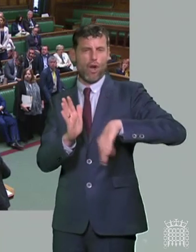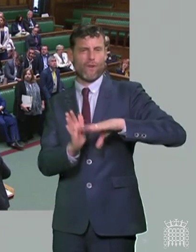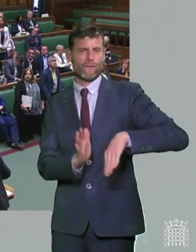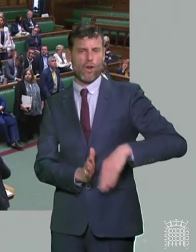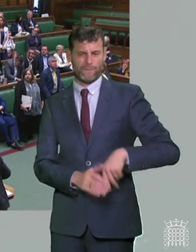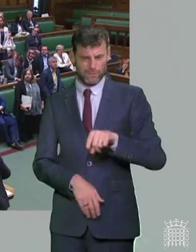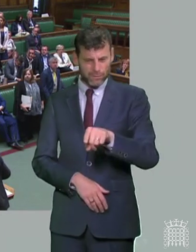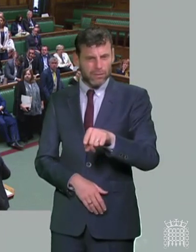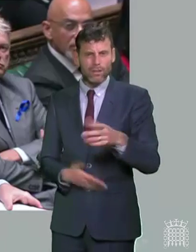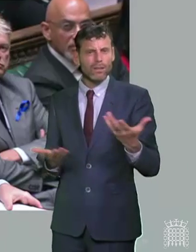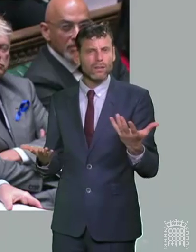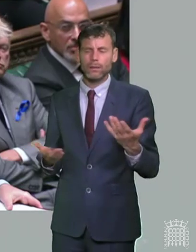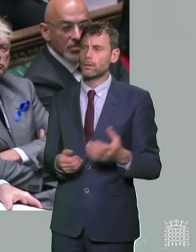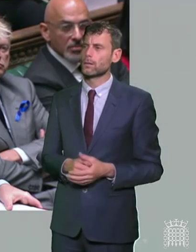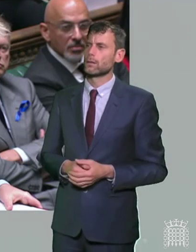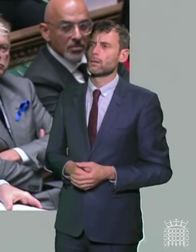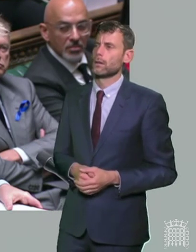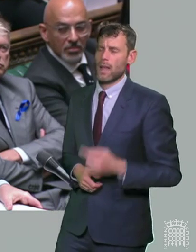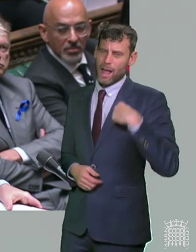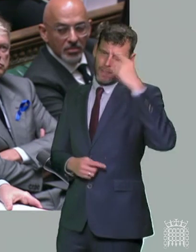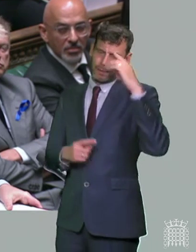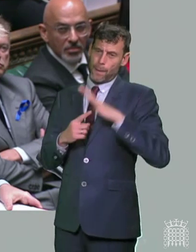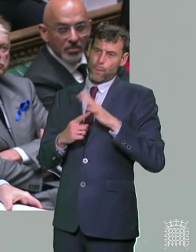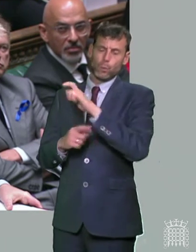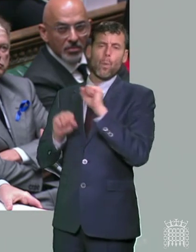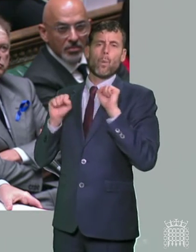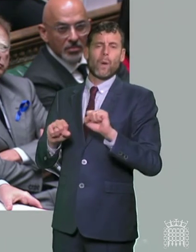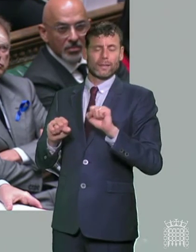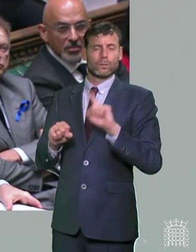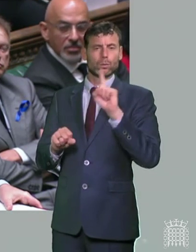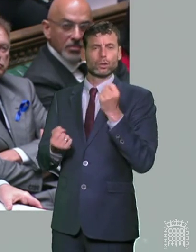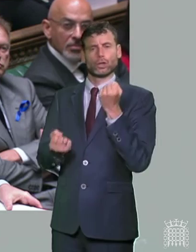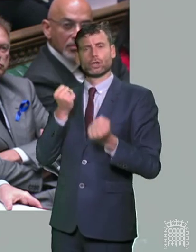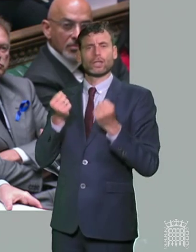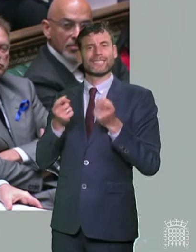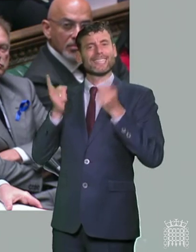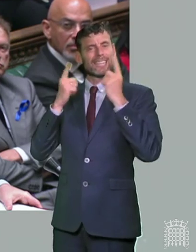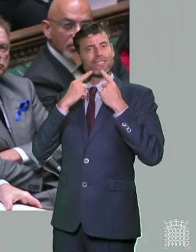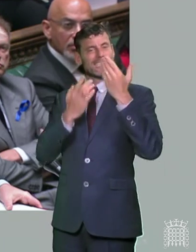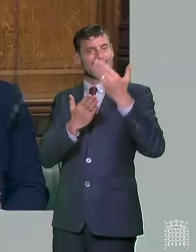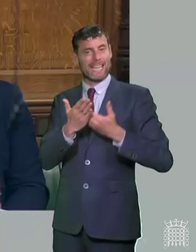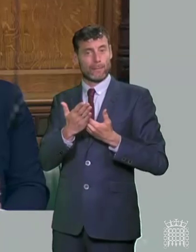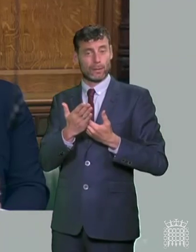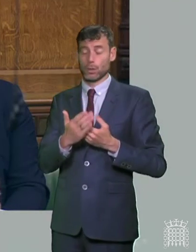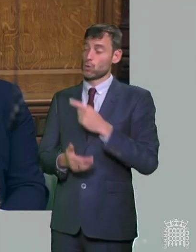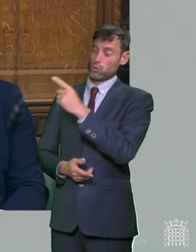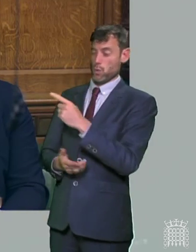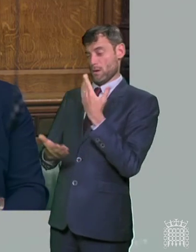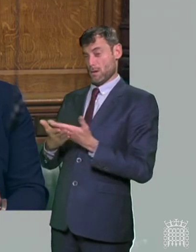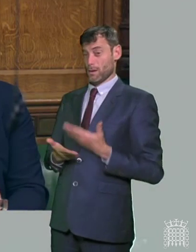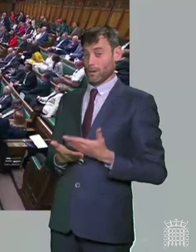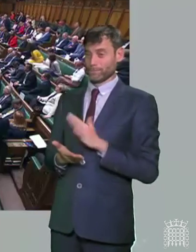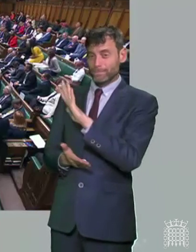If the honourable Gentleman will just wait for the Justice Secretary’s statement, which follows shortly, I think he will find that he is in error in what he said.